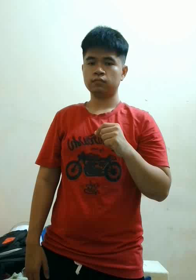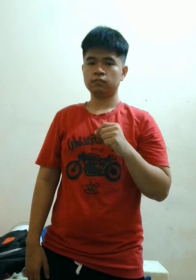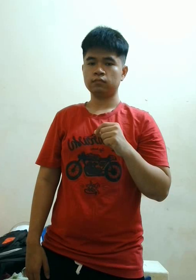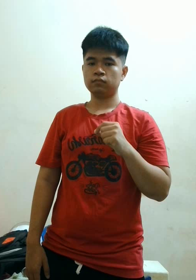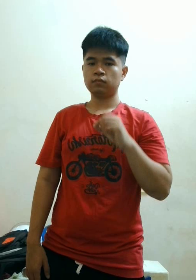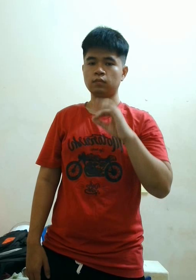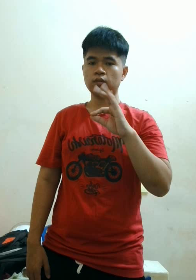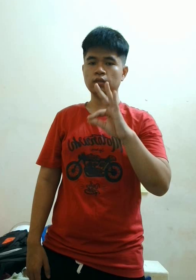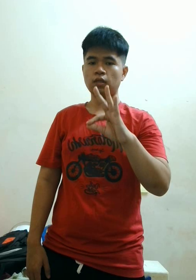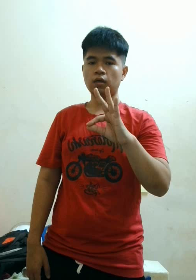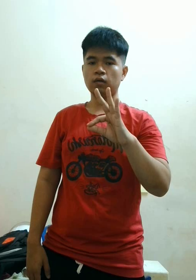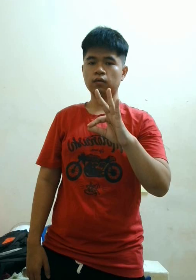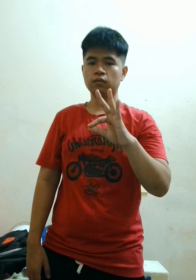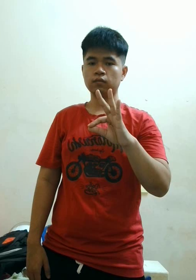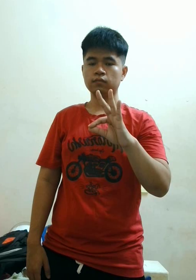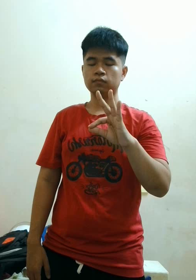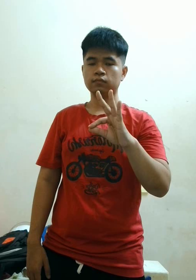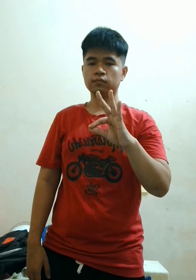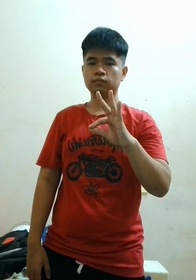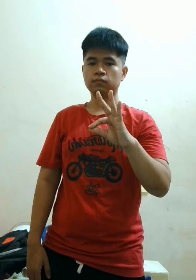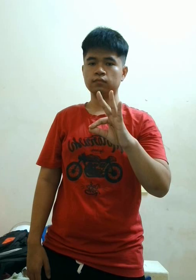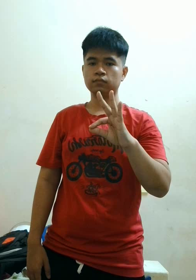t